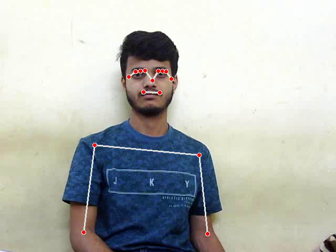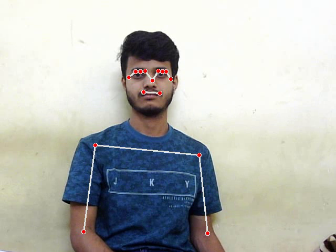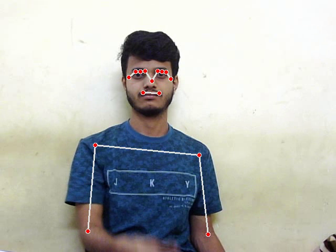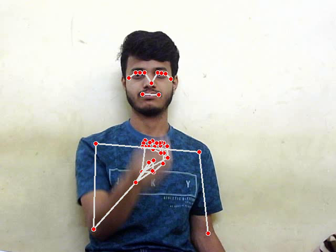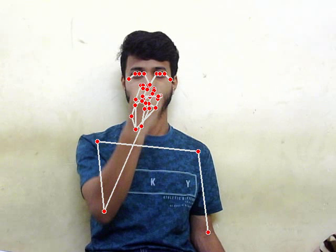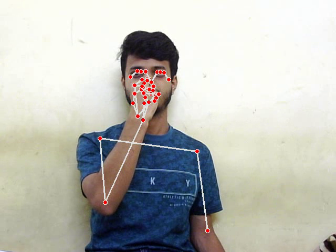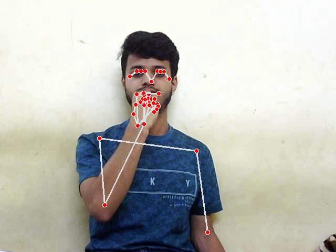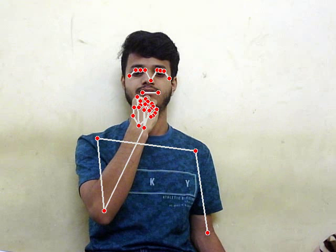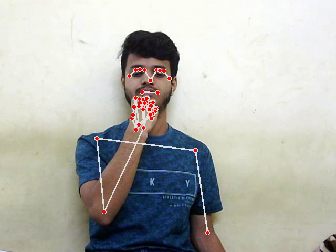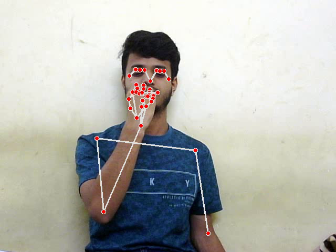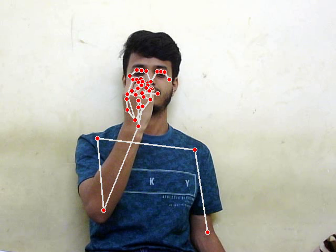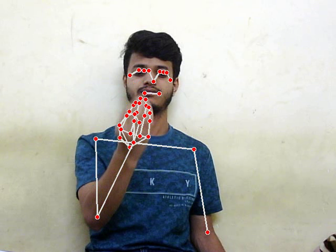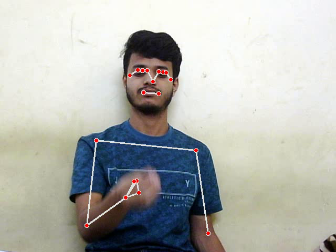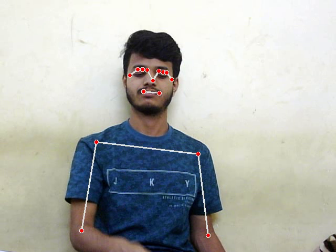eat